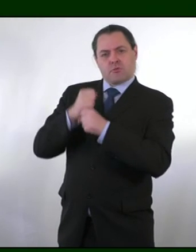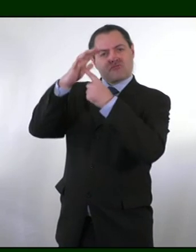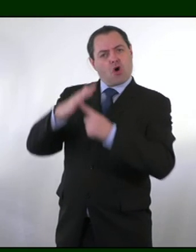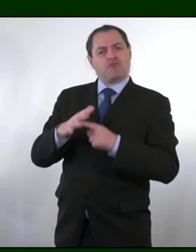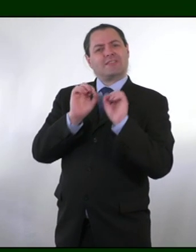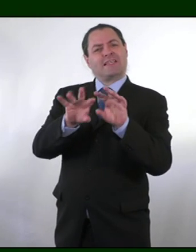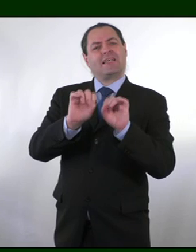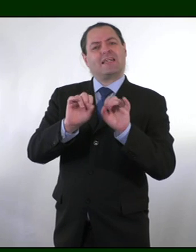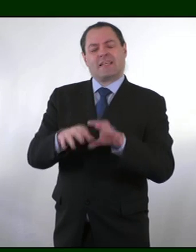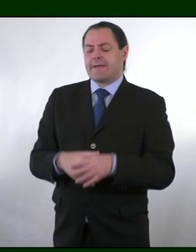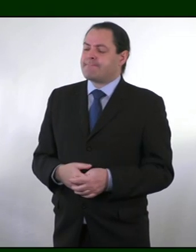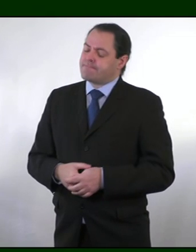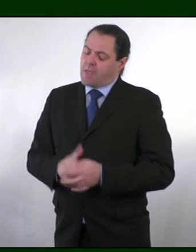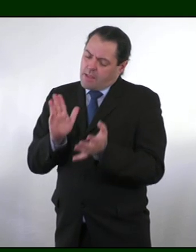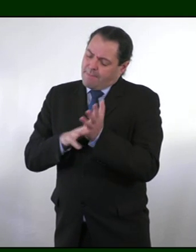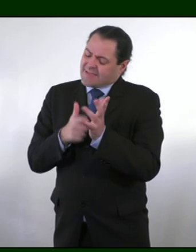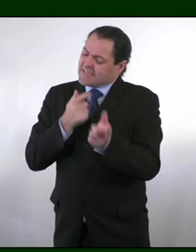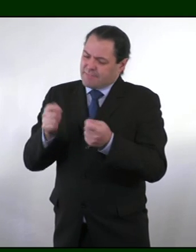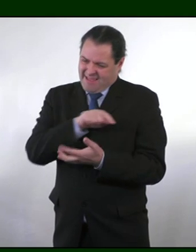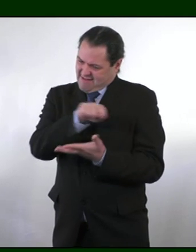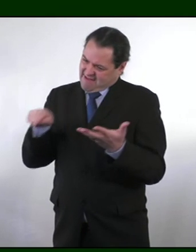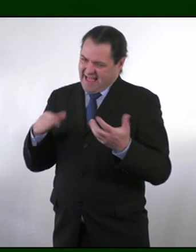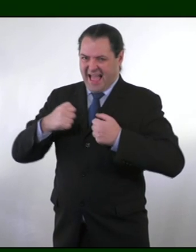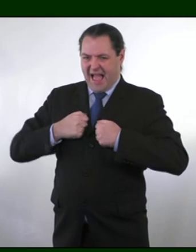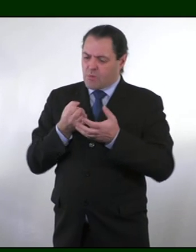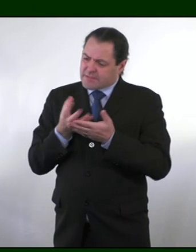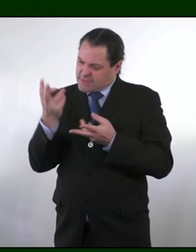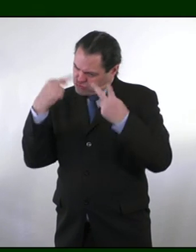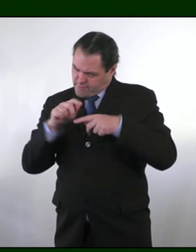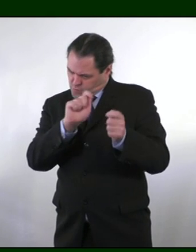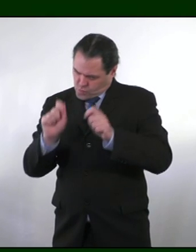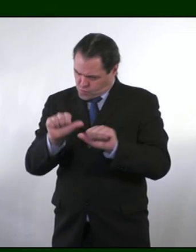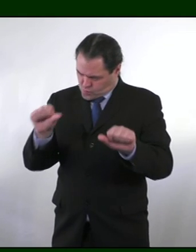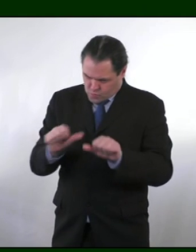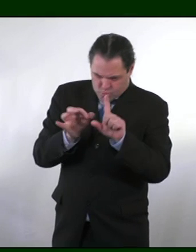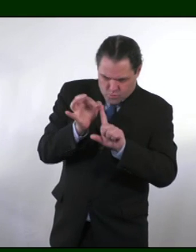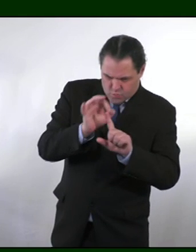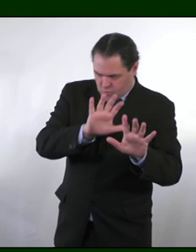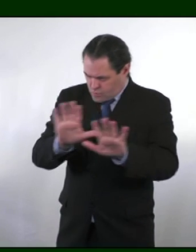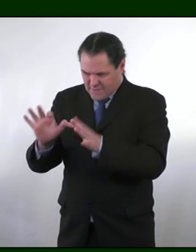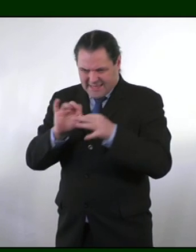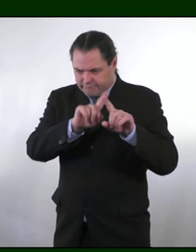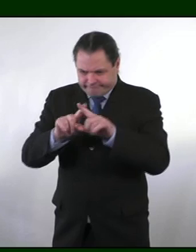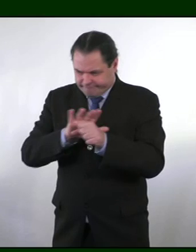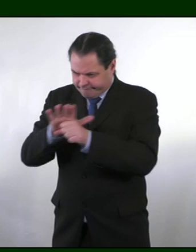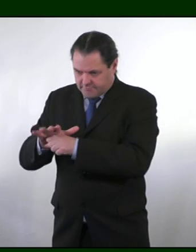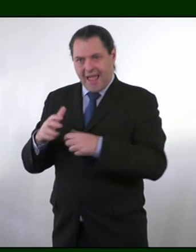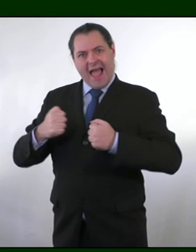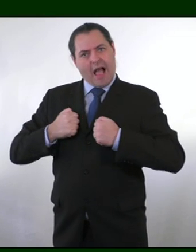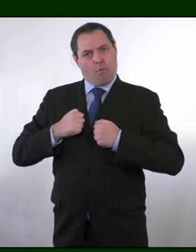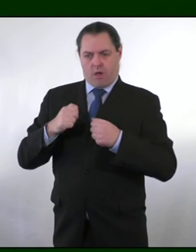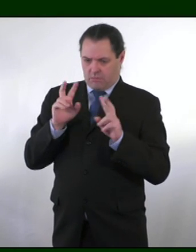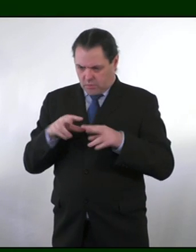Today’s spending review strengthens the United Kingdom’s place in the world.